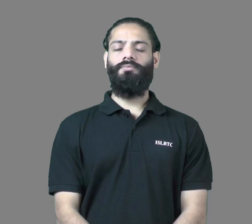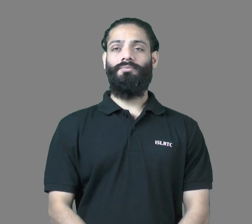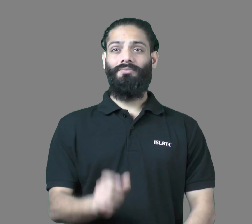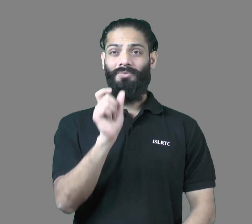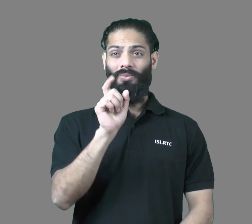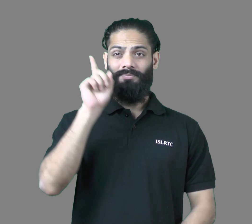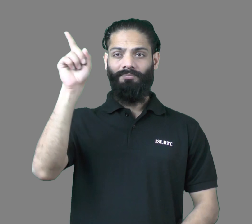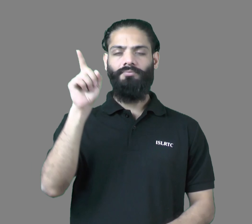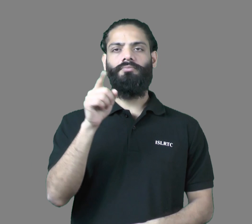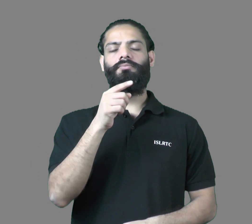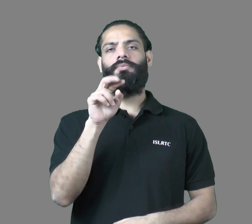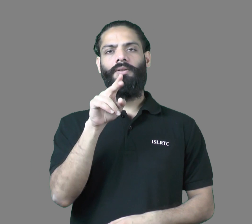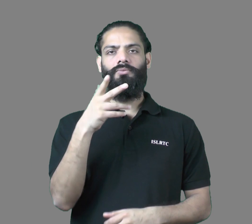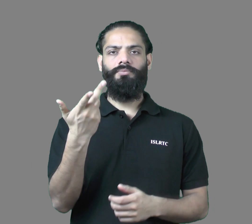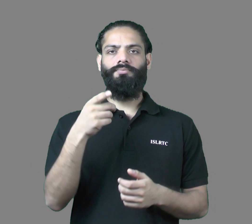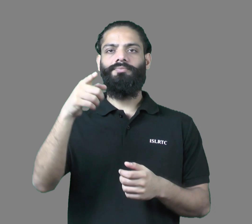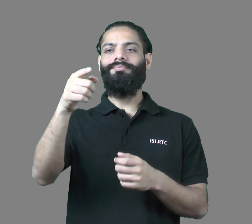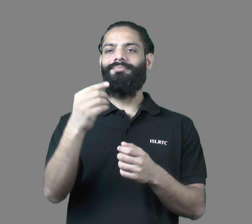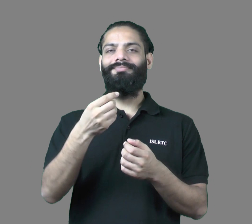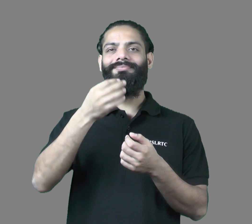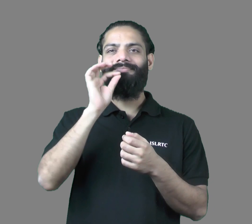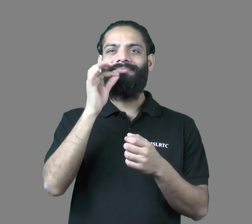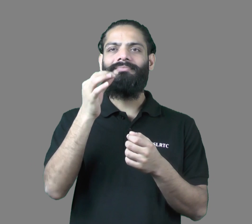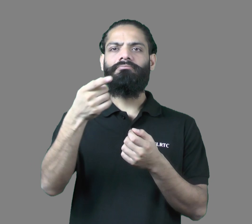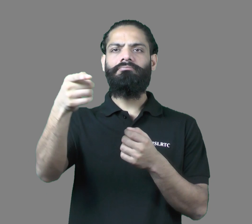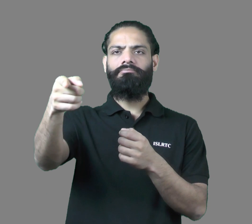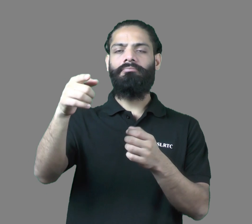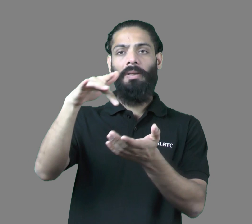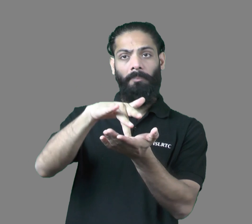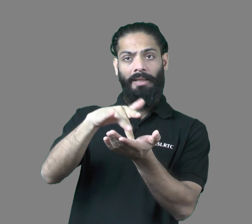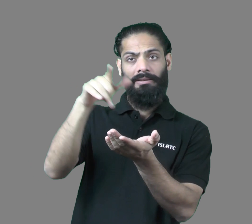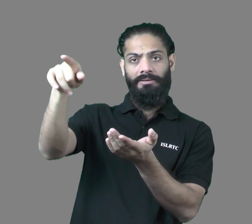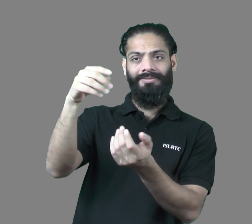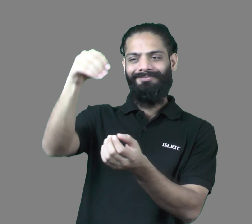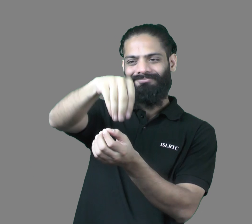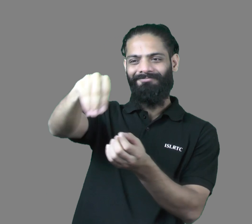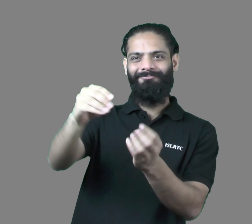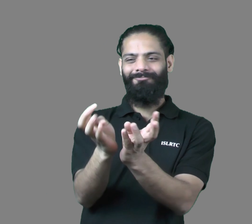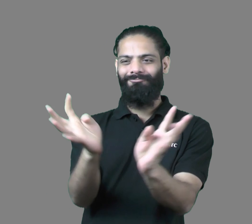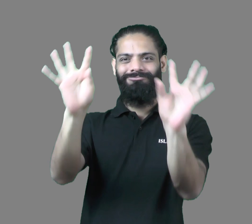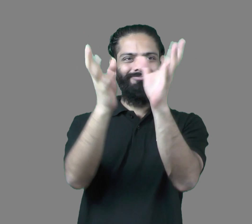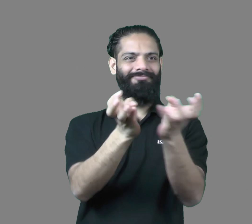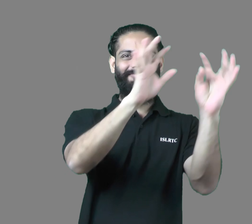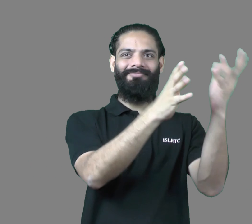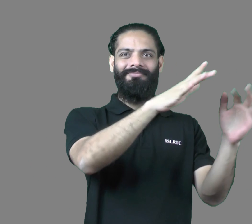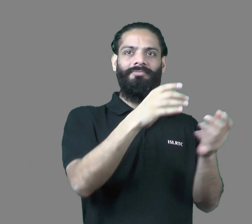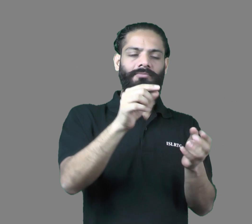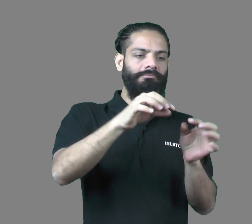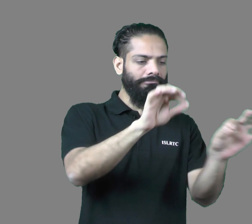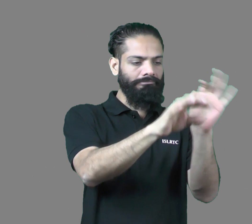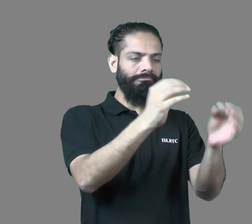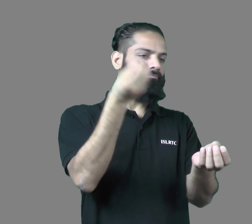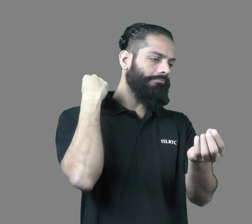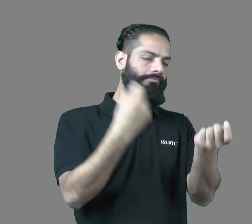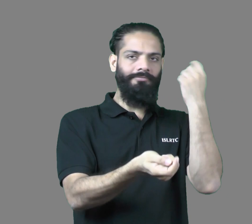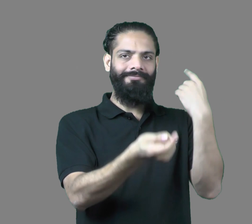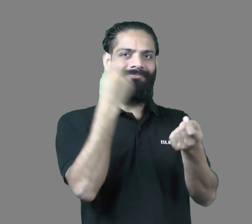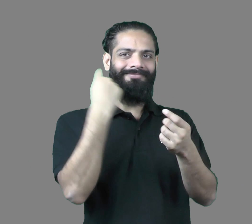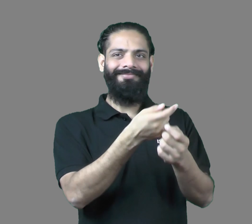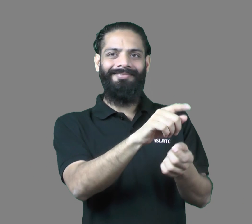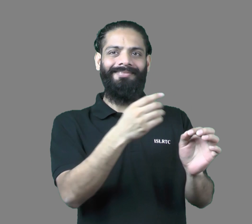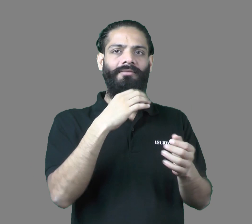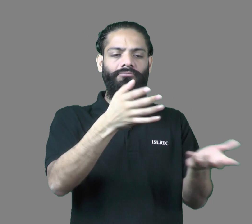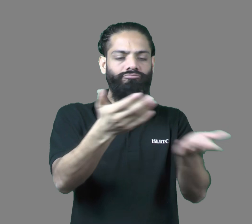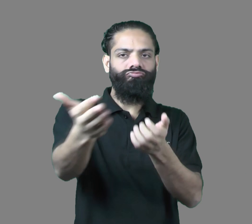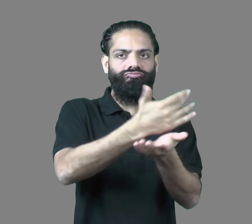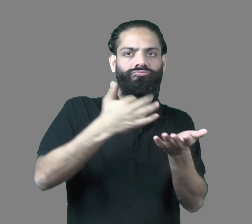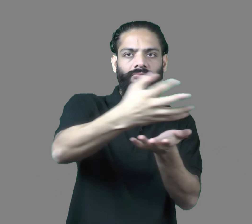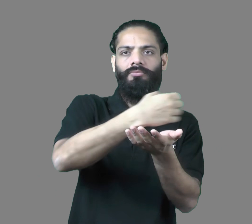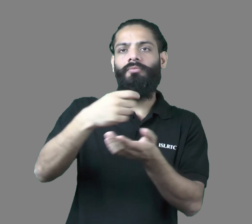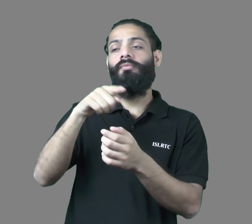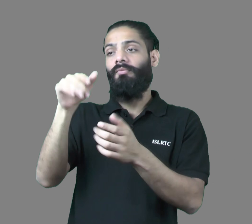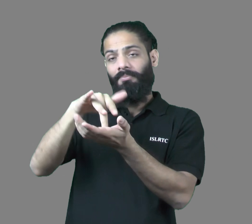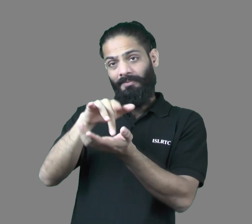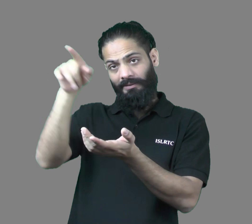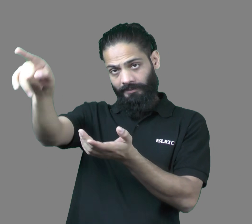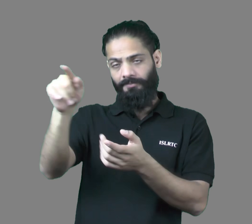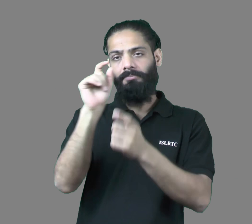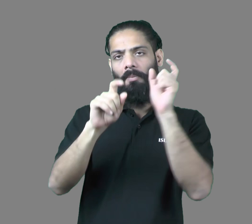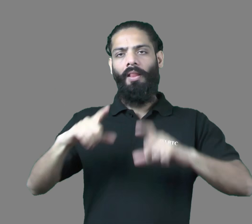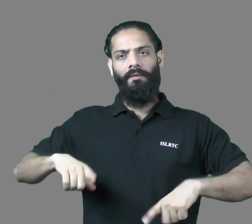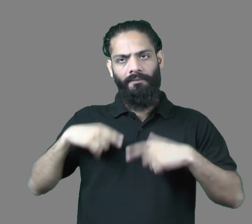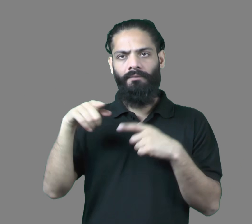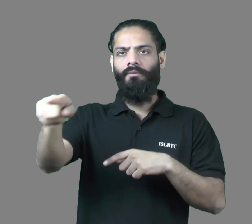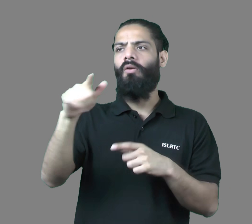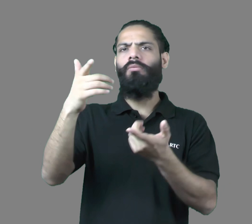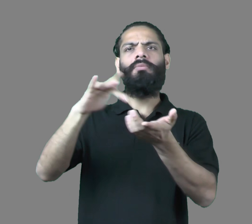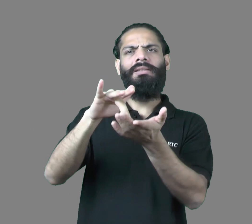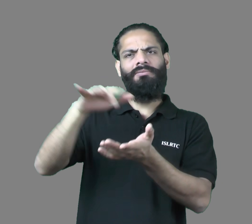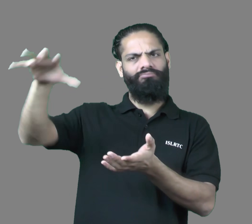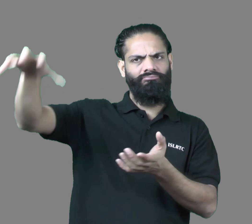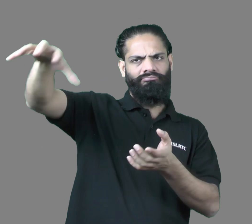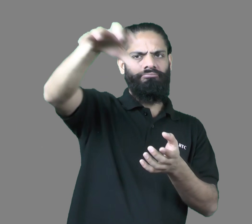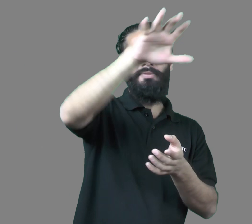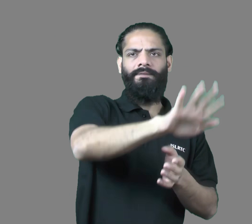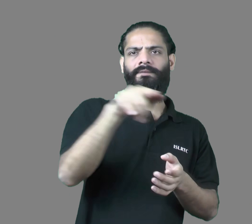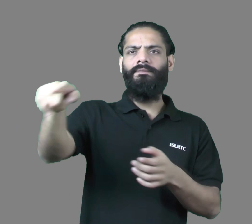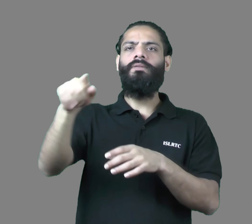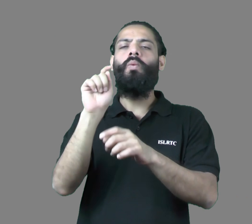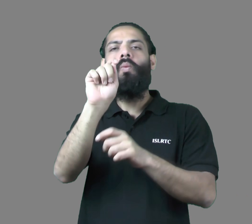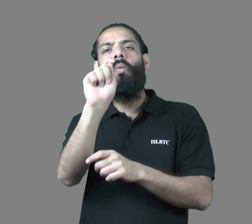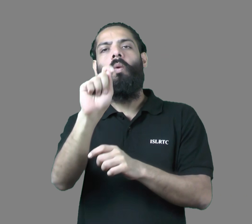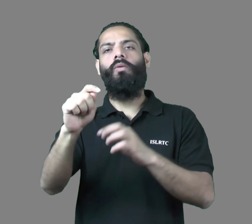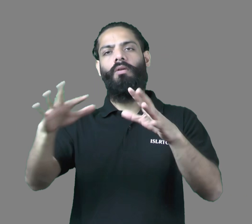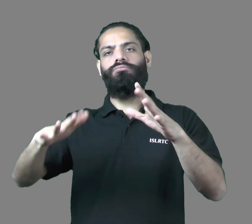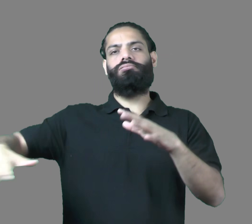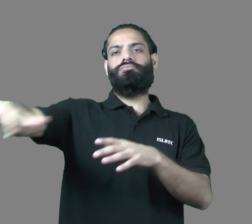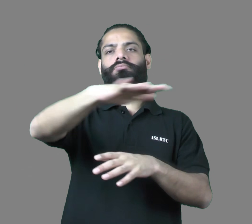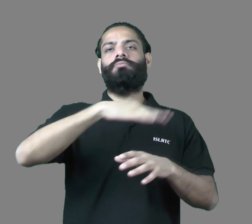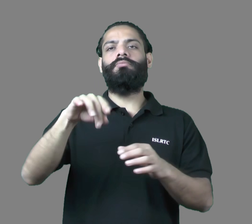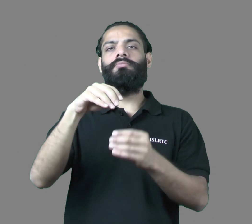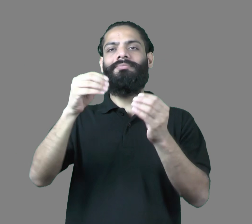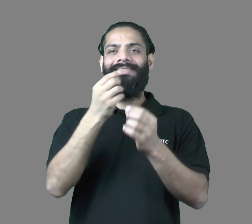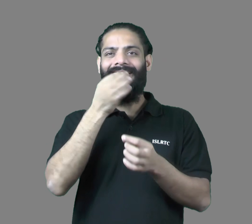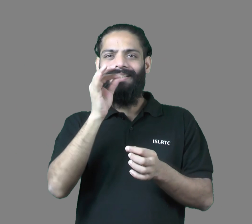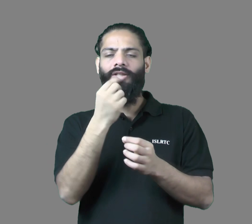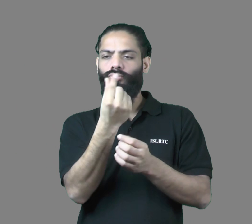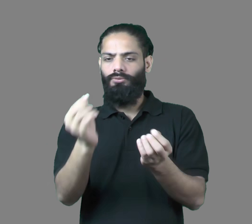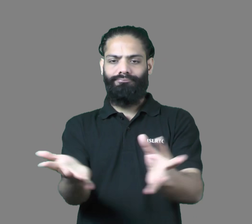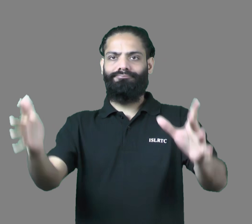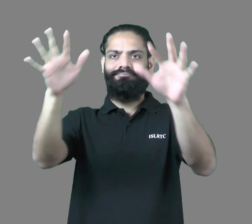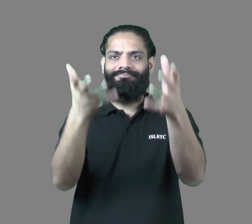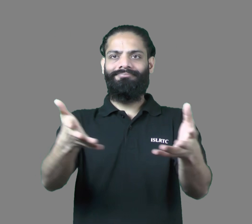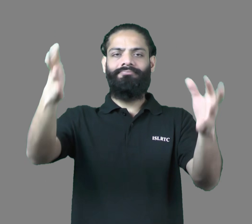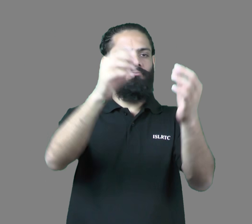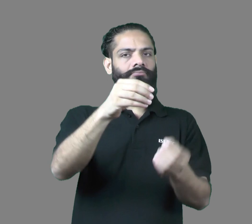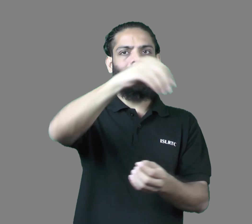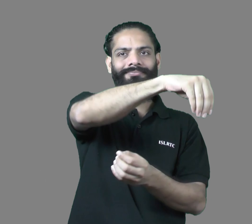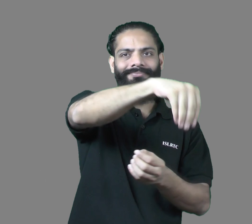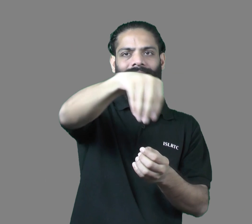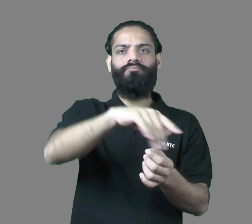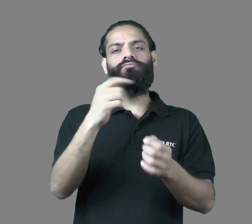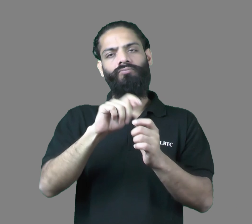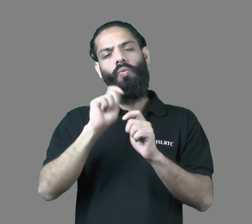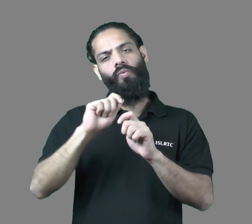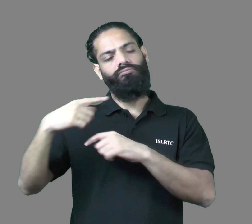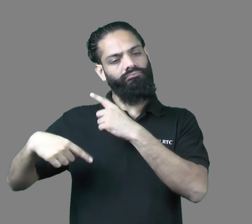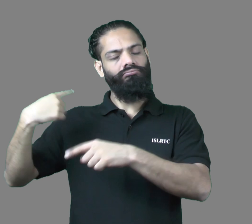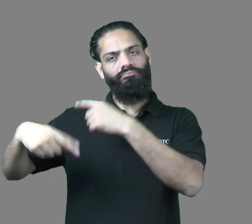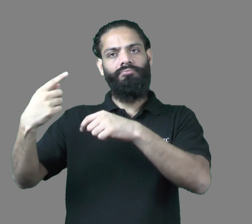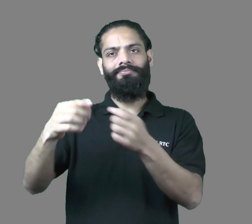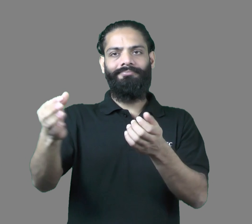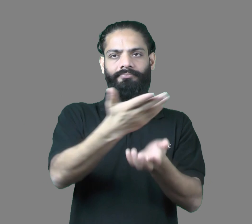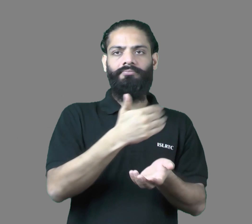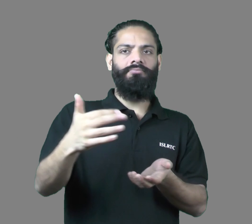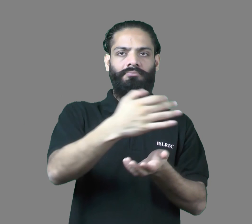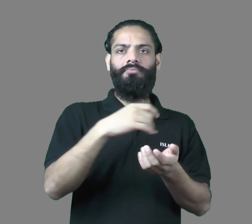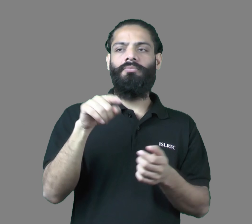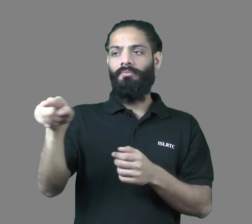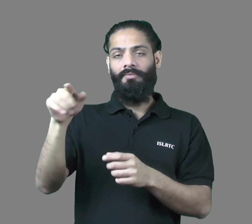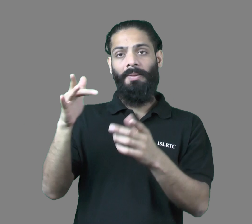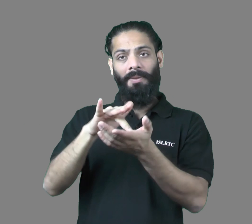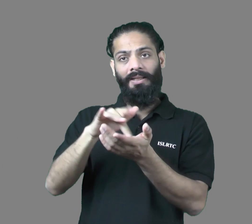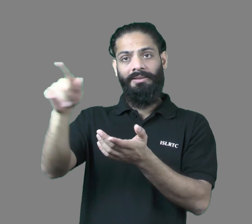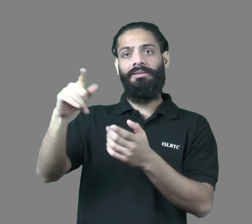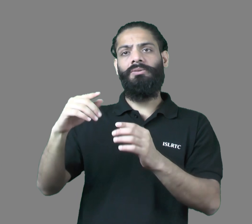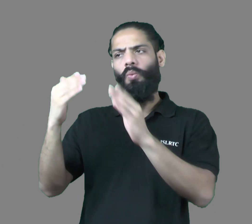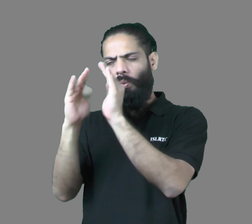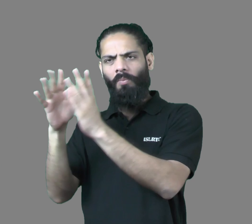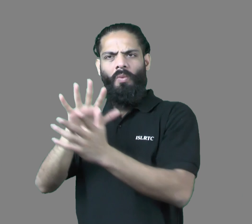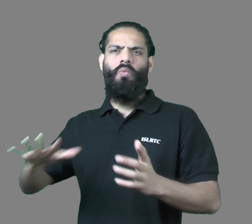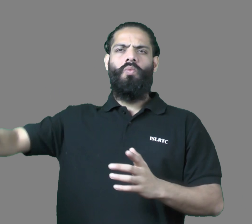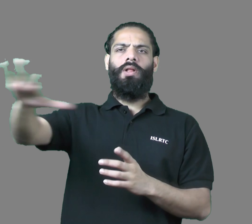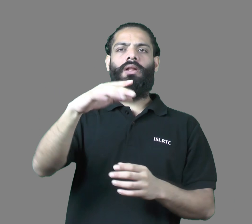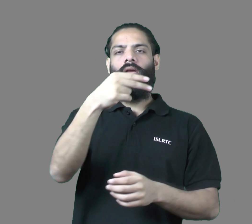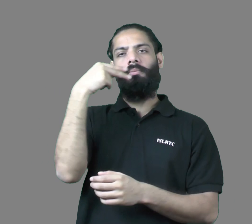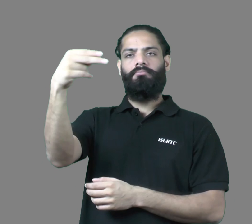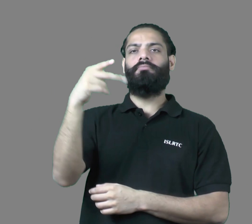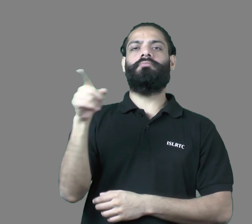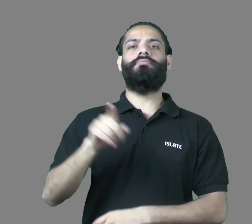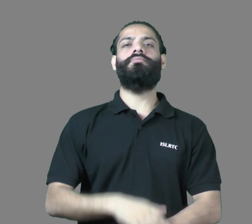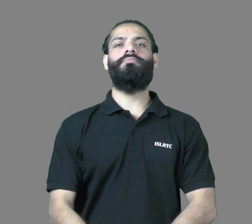Tea Plantations